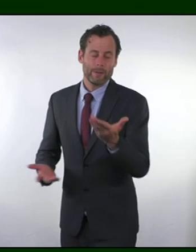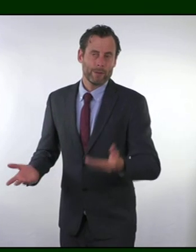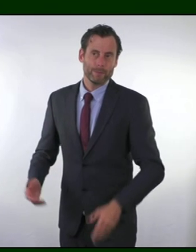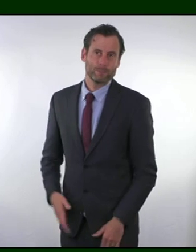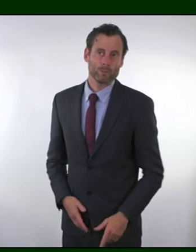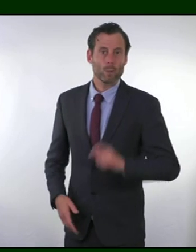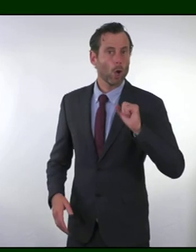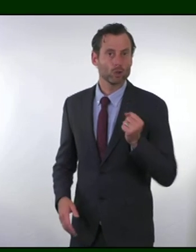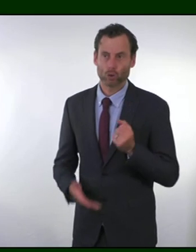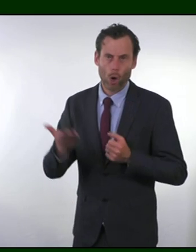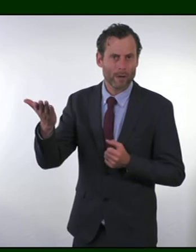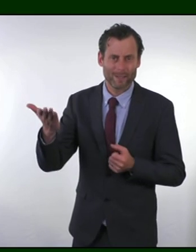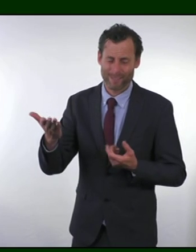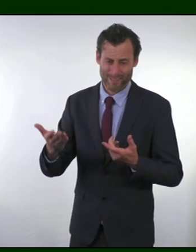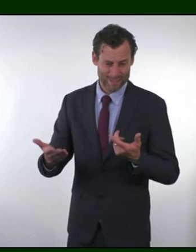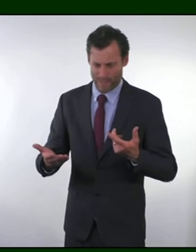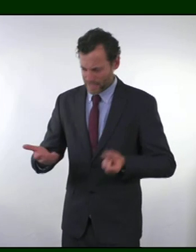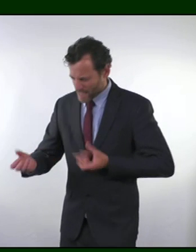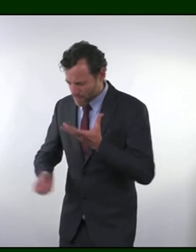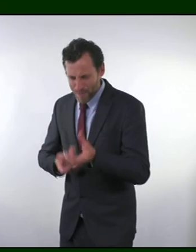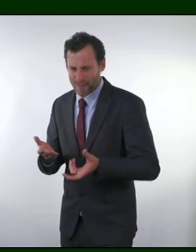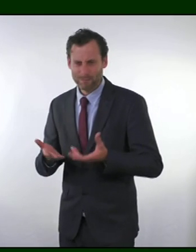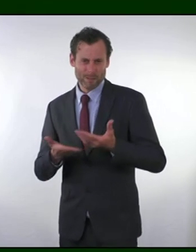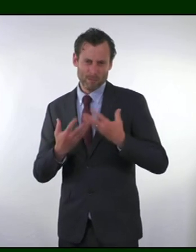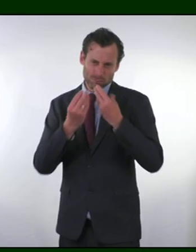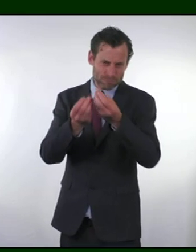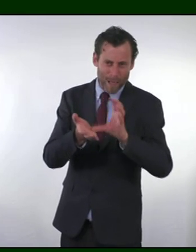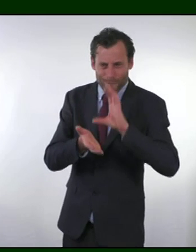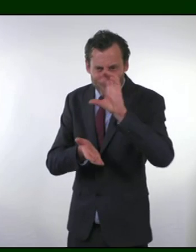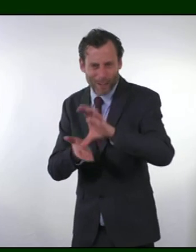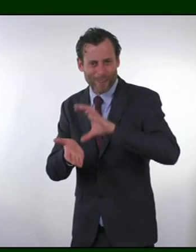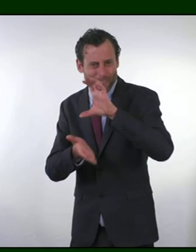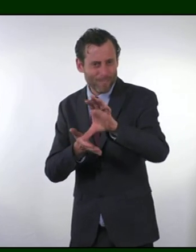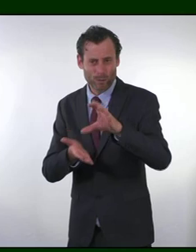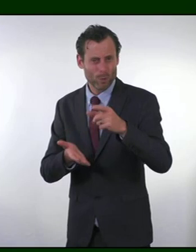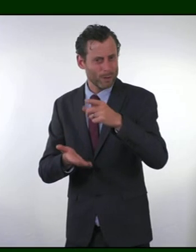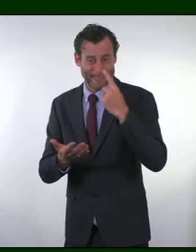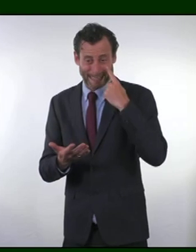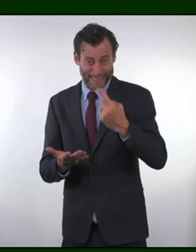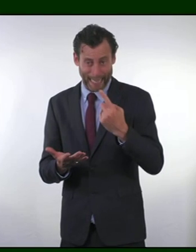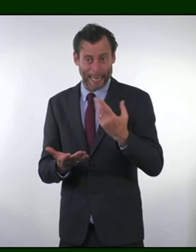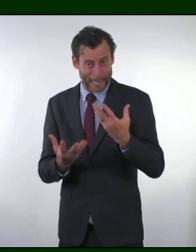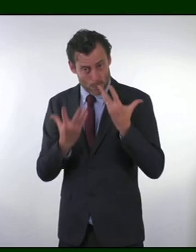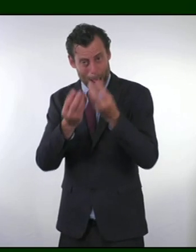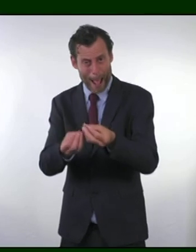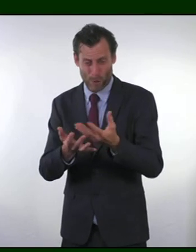Scotland has benefited extraordinarily from the interventions that this Government have put in place during this crisis.